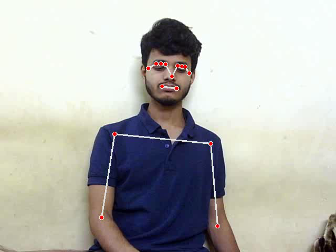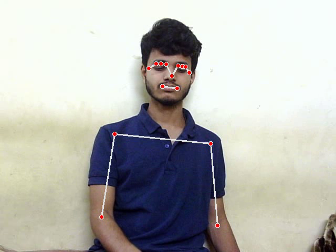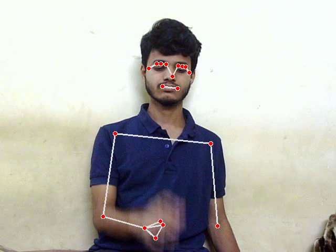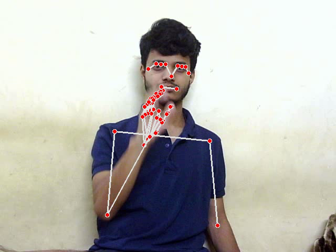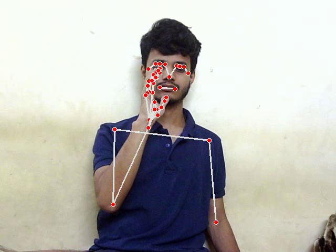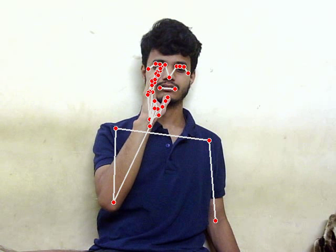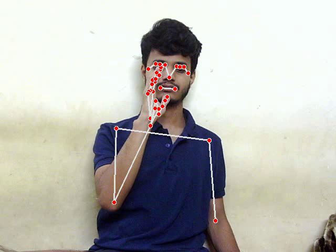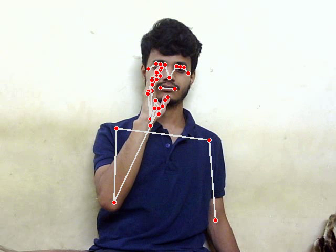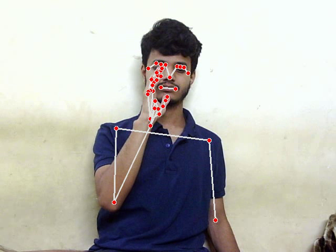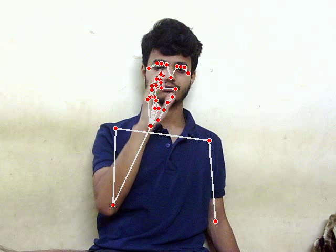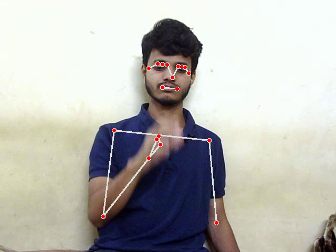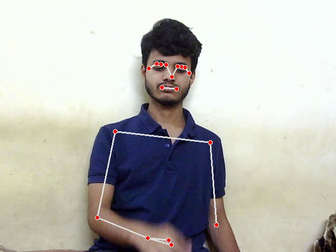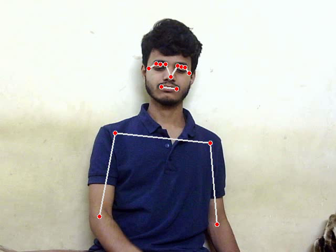mother